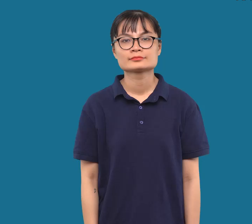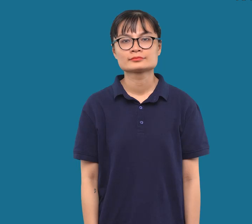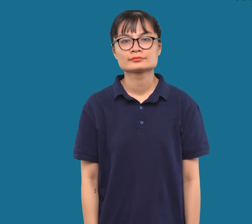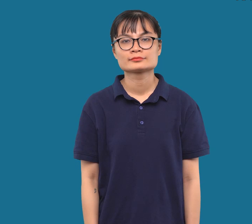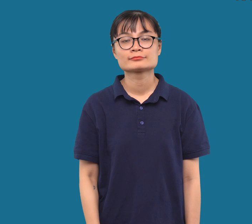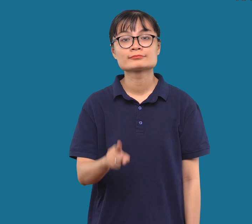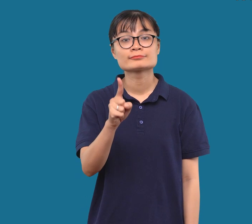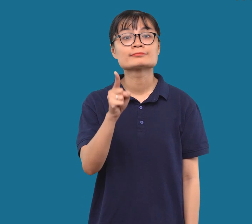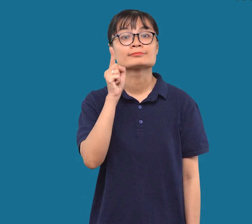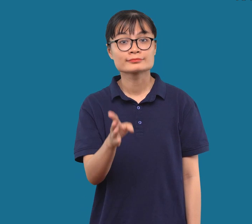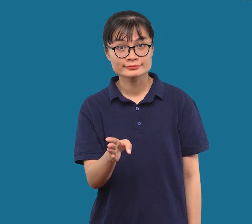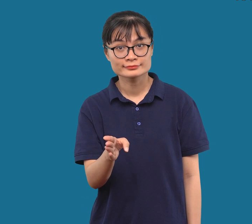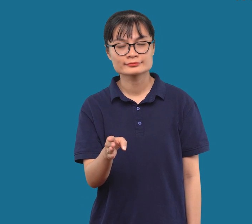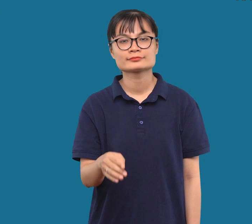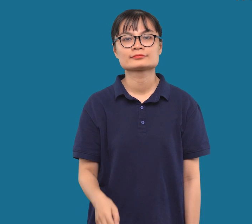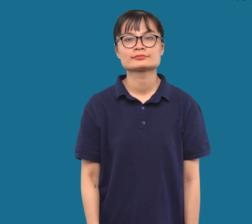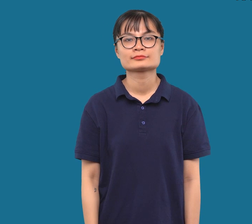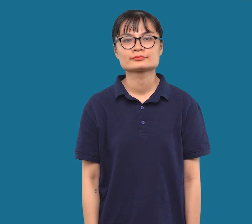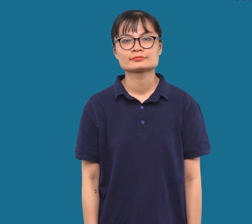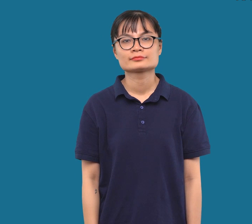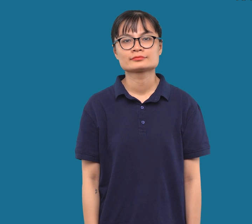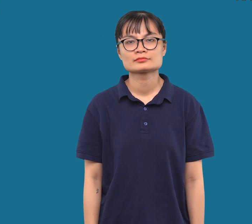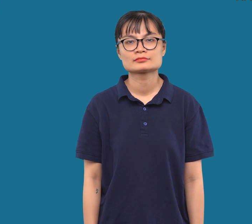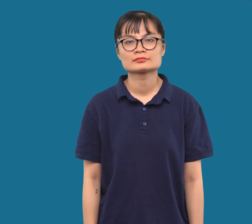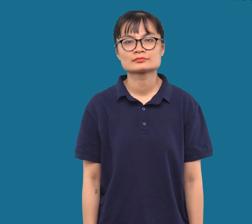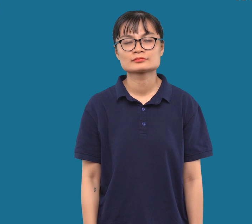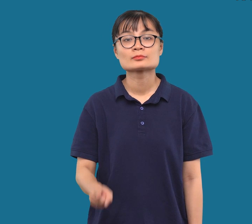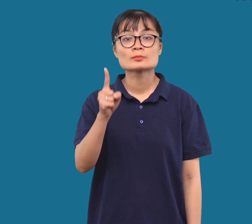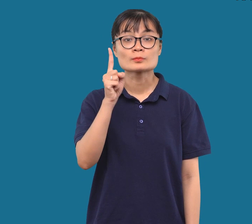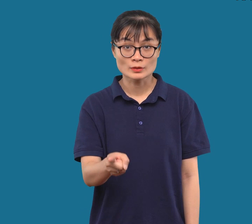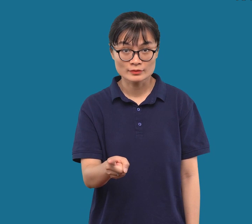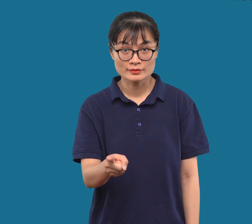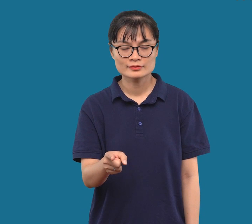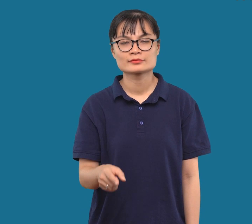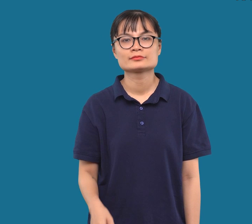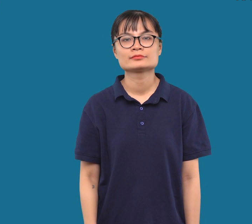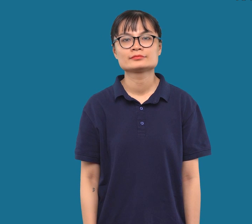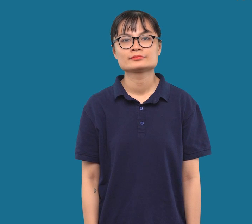1000 (một nghìn)